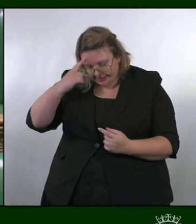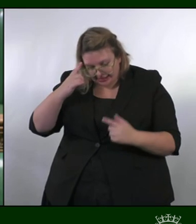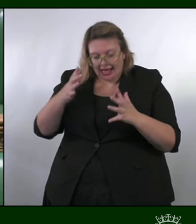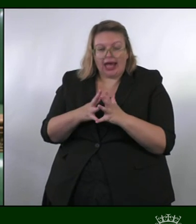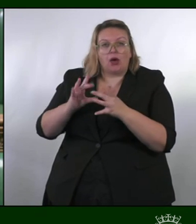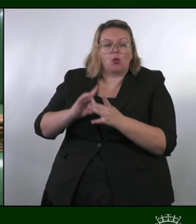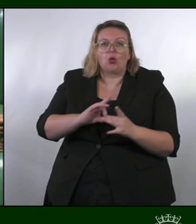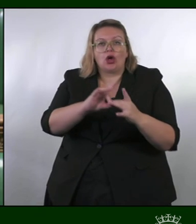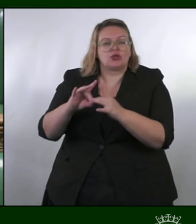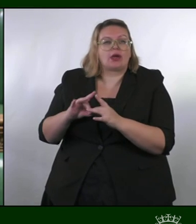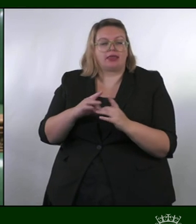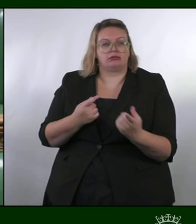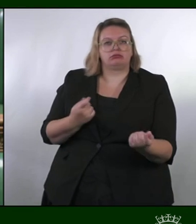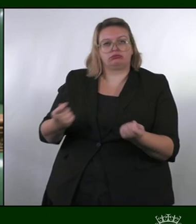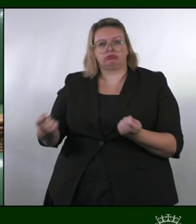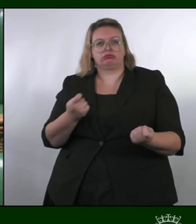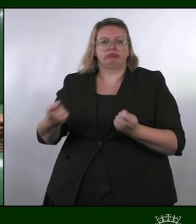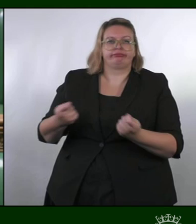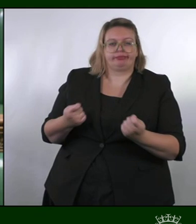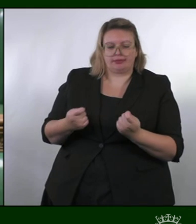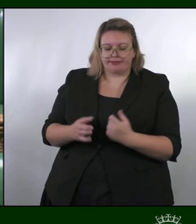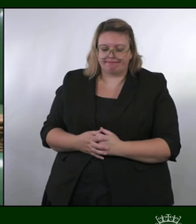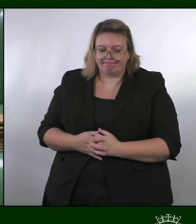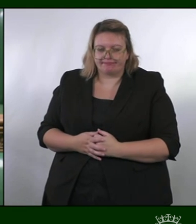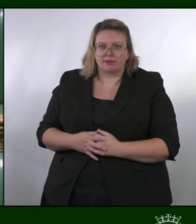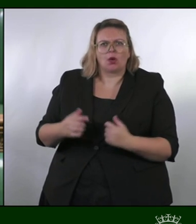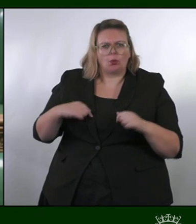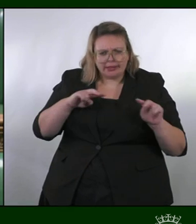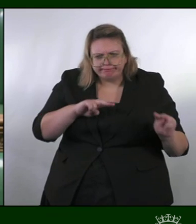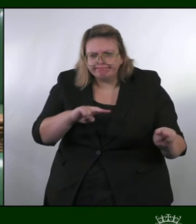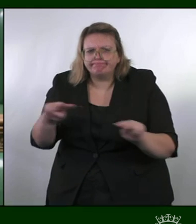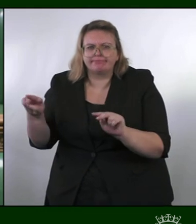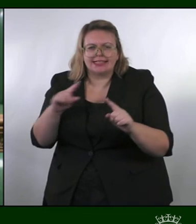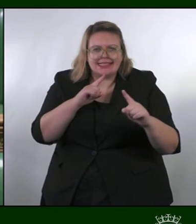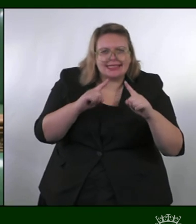As I said yesterday, my dad worked in casinos in Salford and my mum worked in bars.